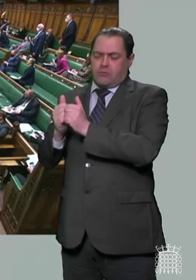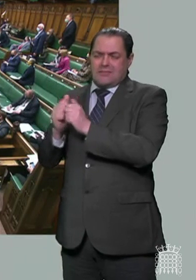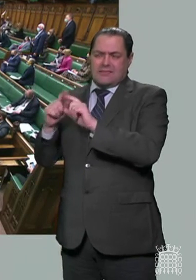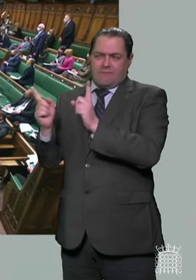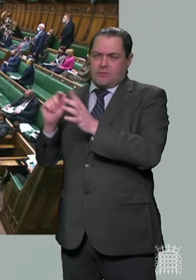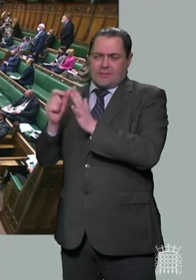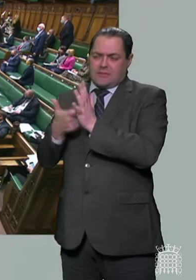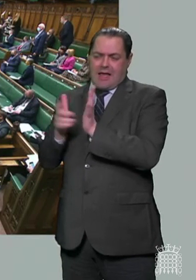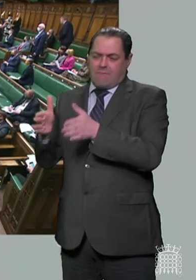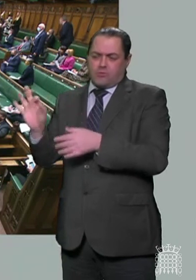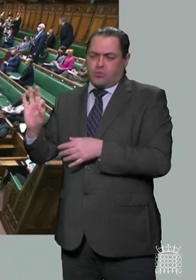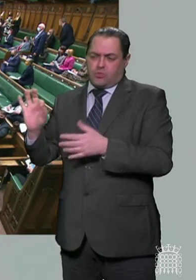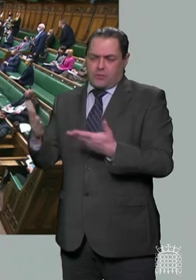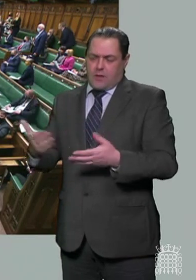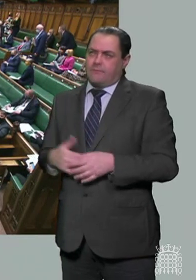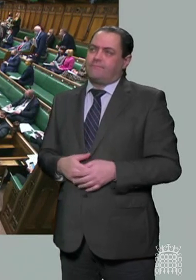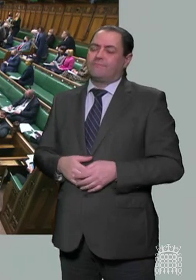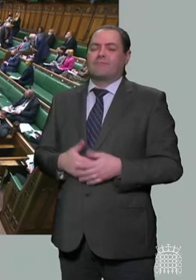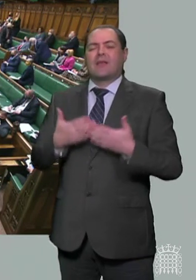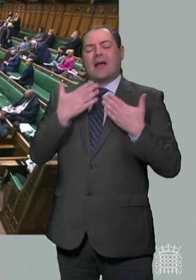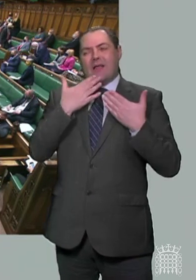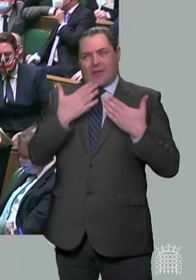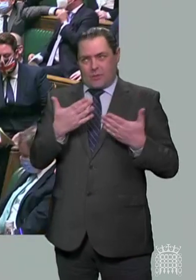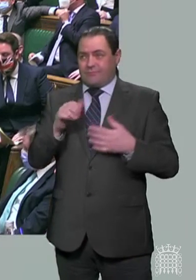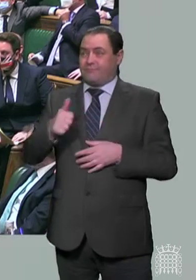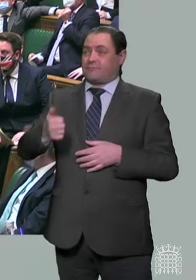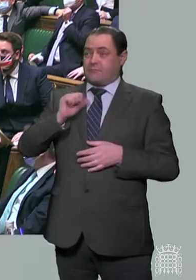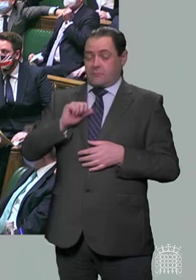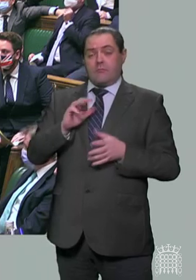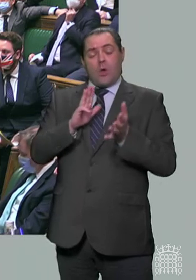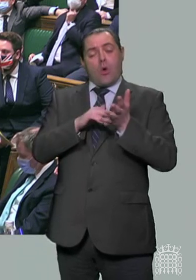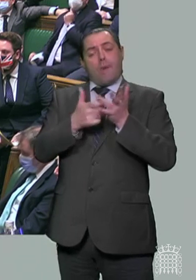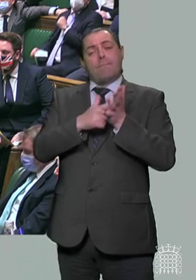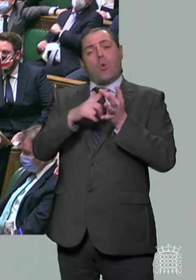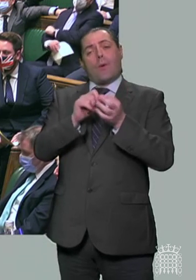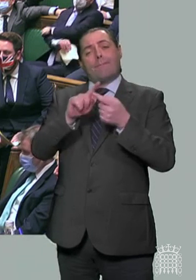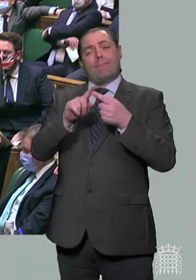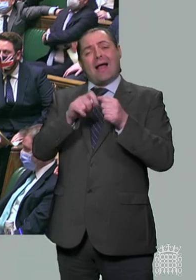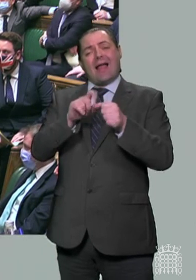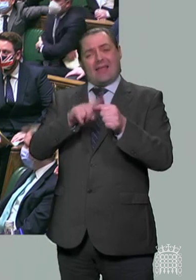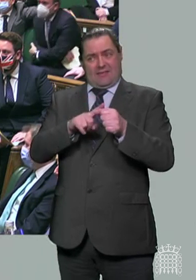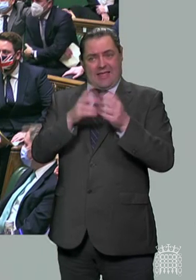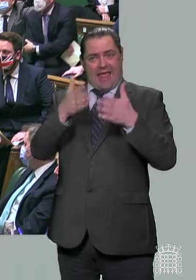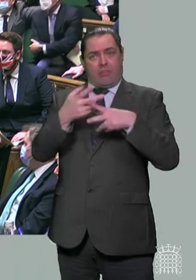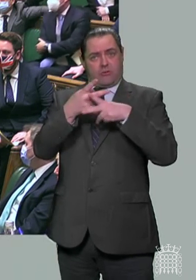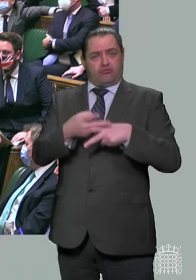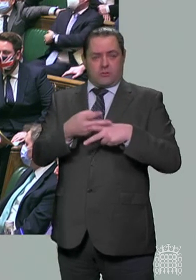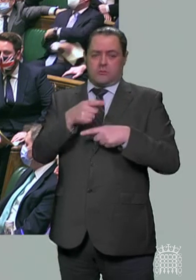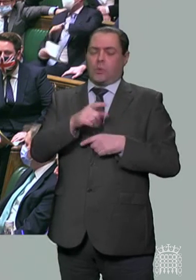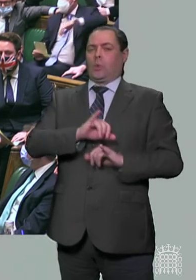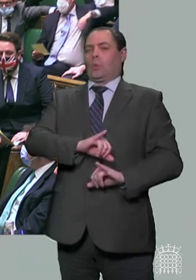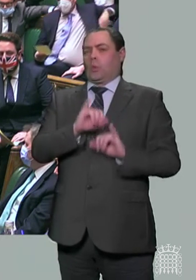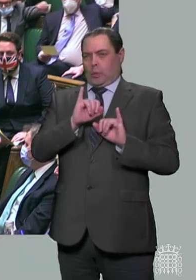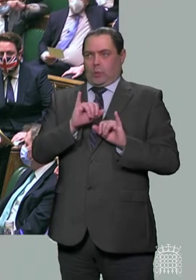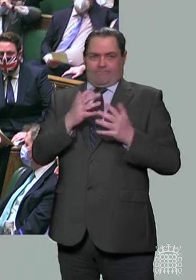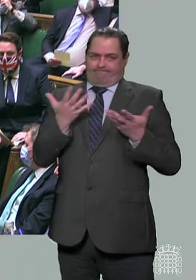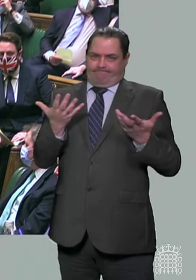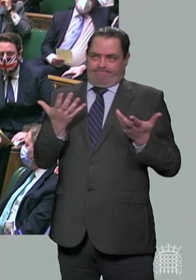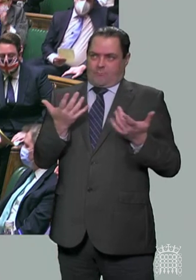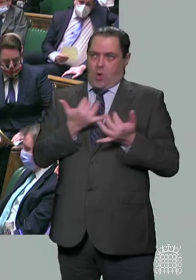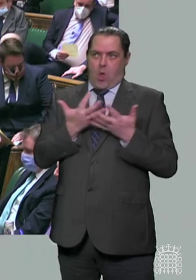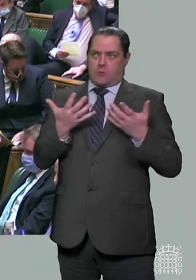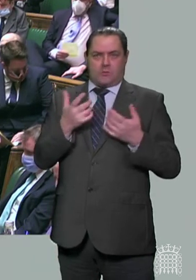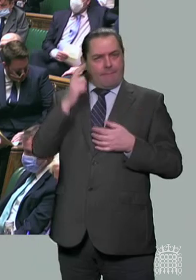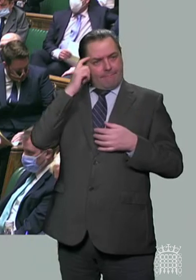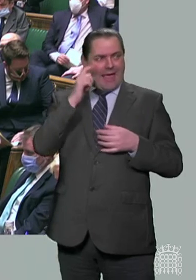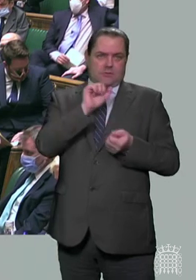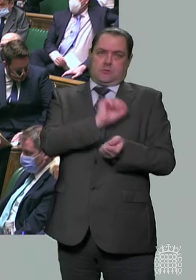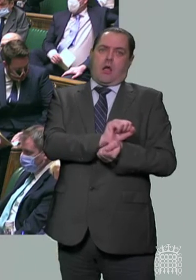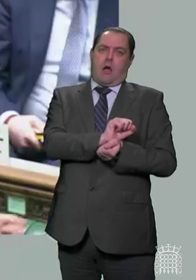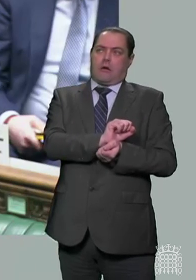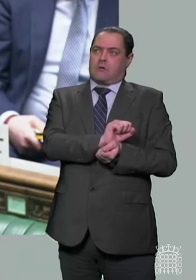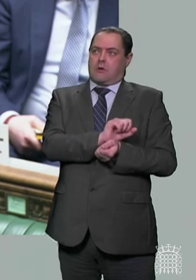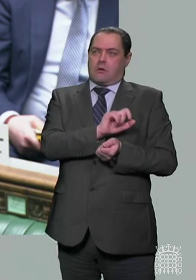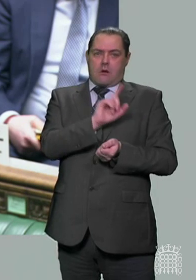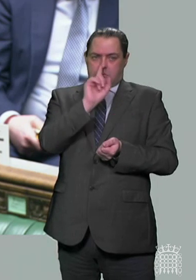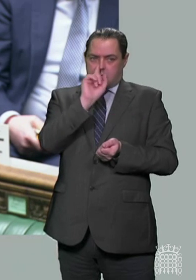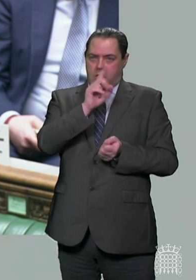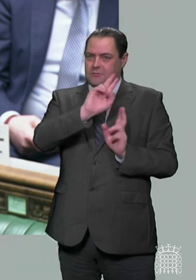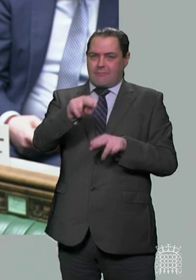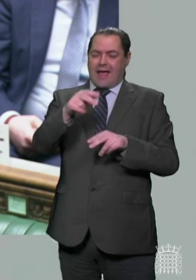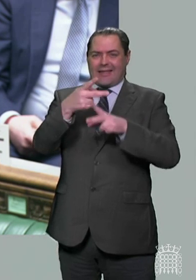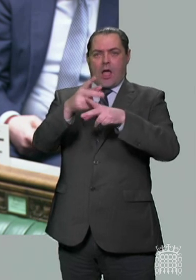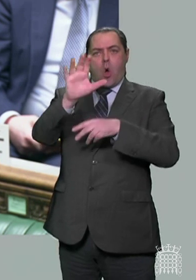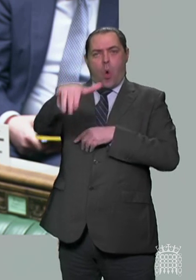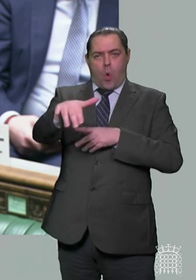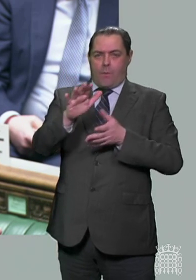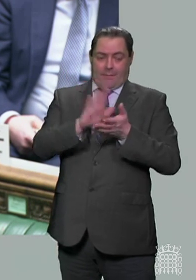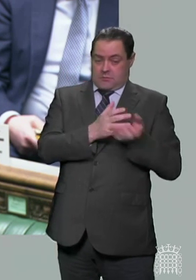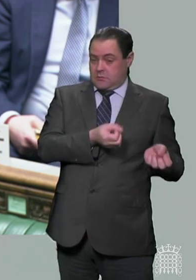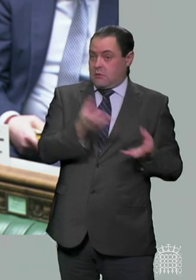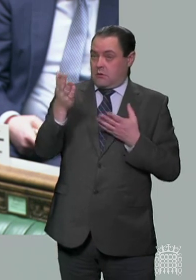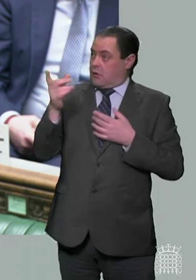The University Hospitals of Morecambe Bay NHS Foundation Trust has been overwhelmed recently with people effectively bed blocking because they cannot get back into the care homes.